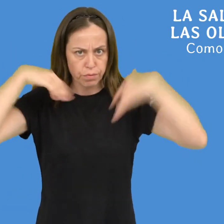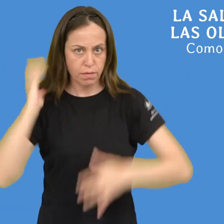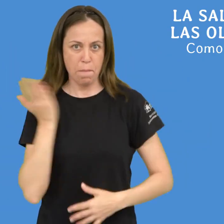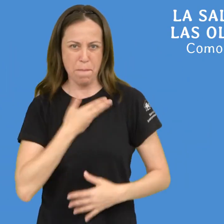afectar